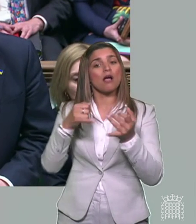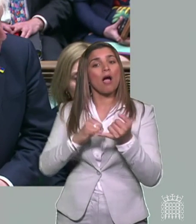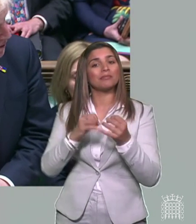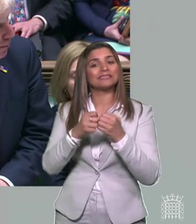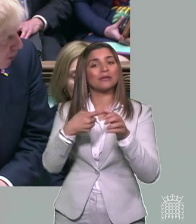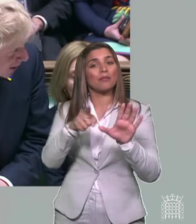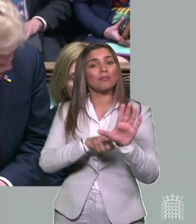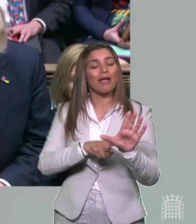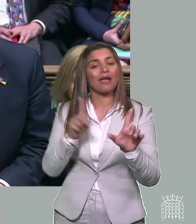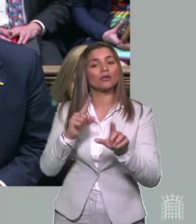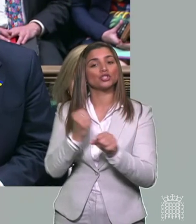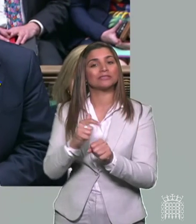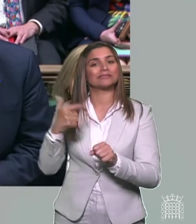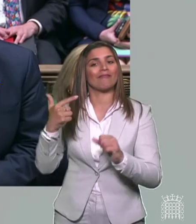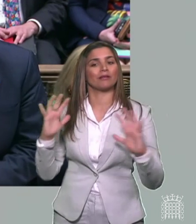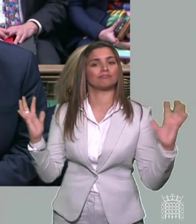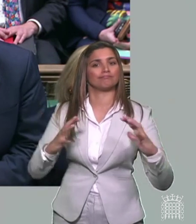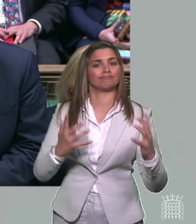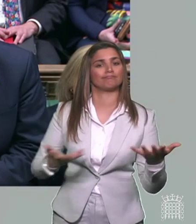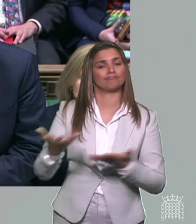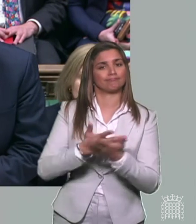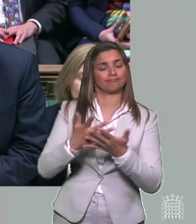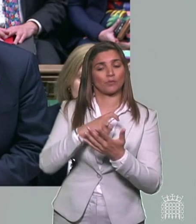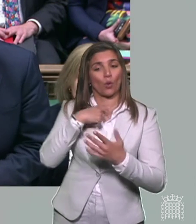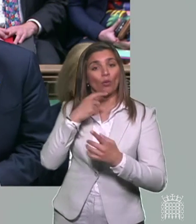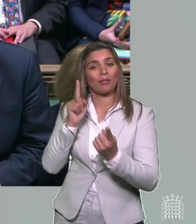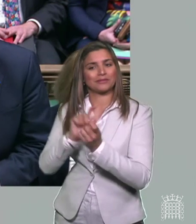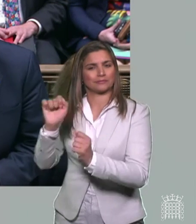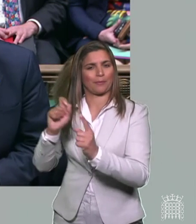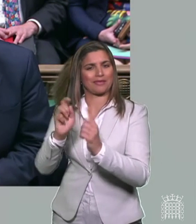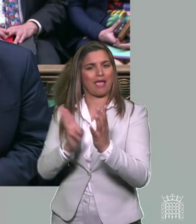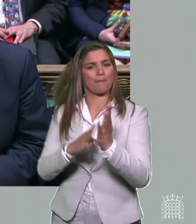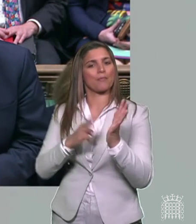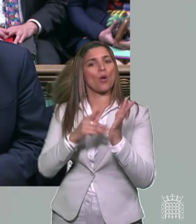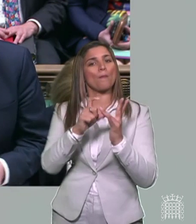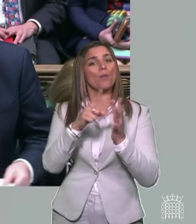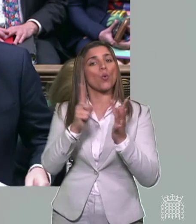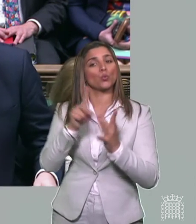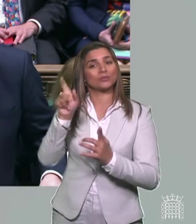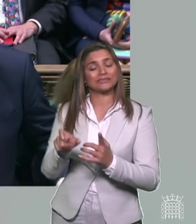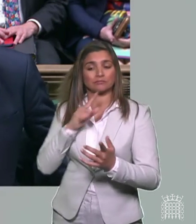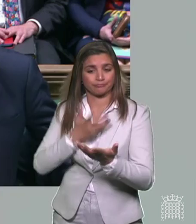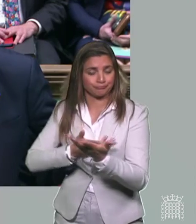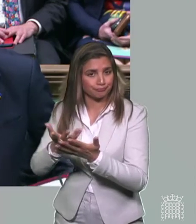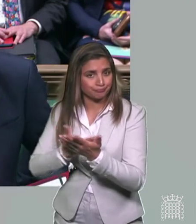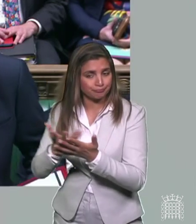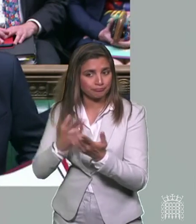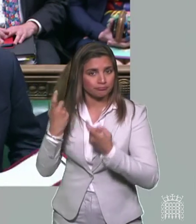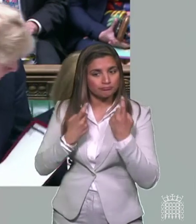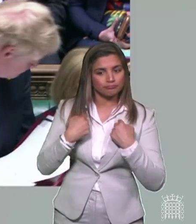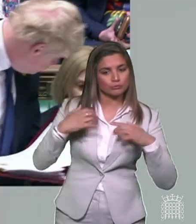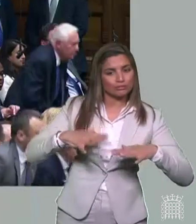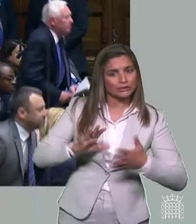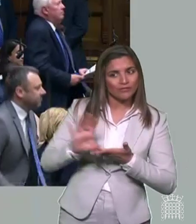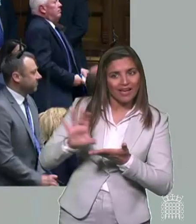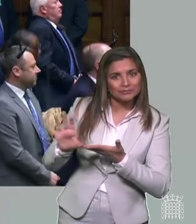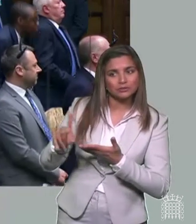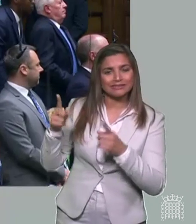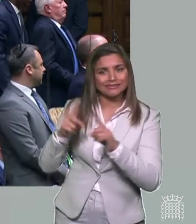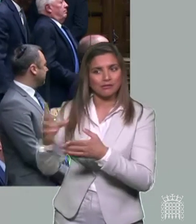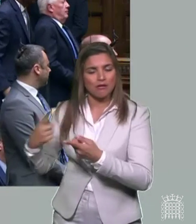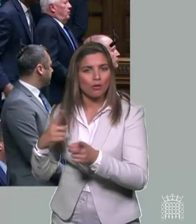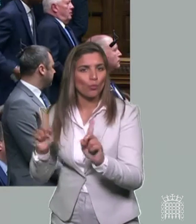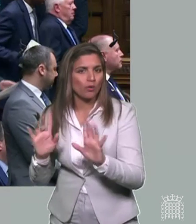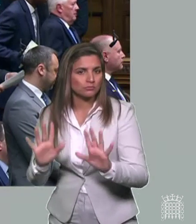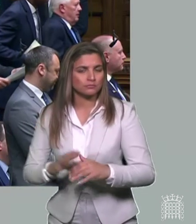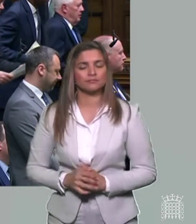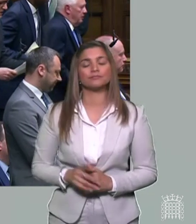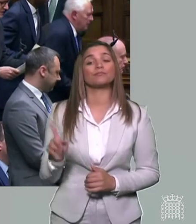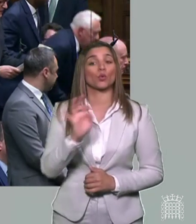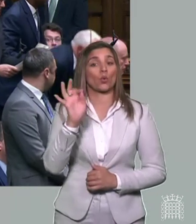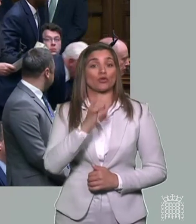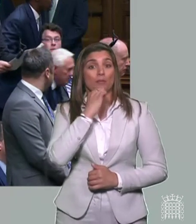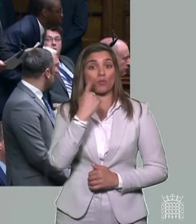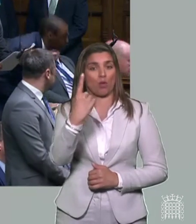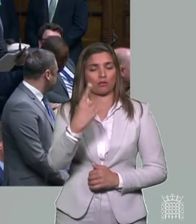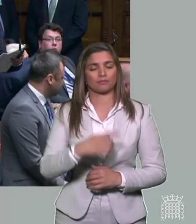I will be seeing Prime Minister Modi in Delhi, meeting Indian businesspeople investing in the UK and visiting British investments in India.